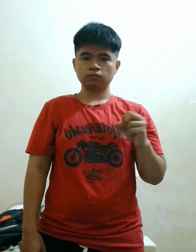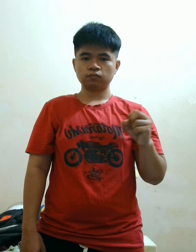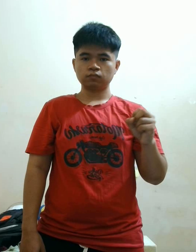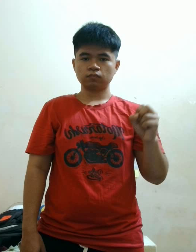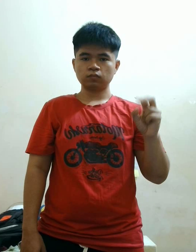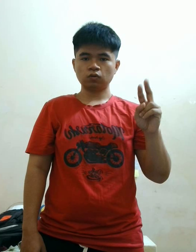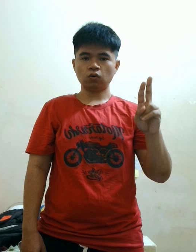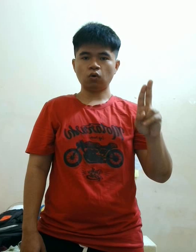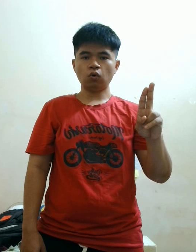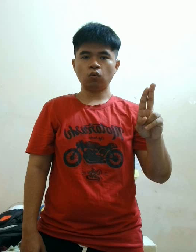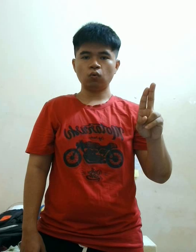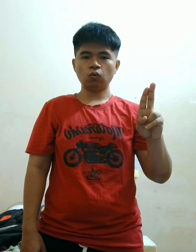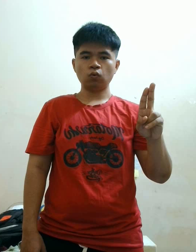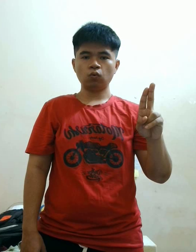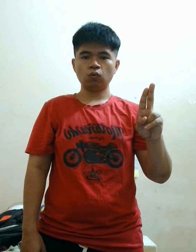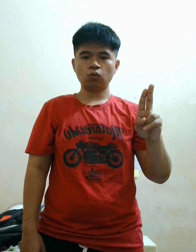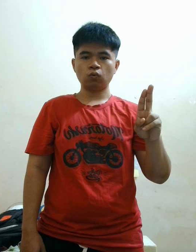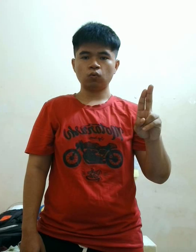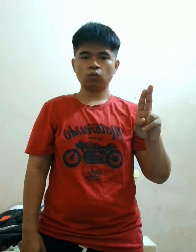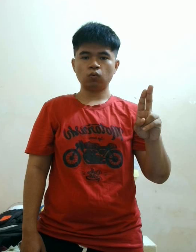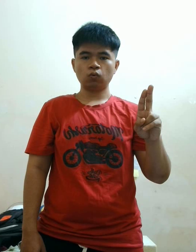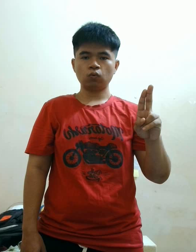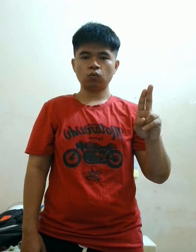u